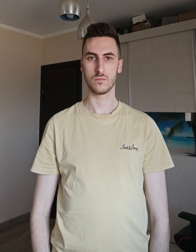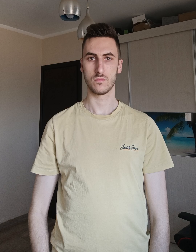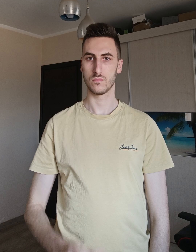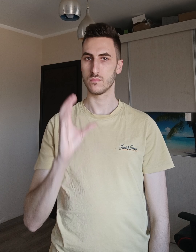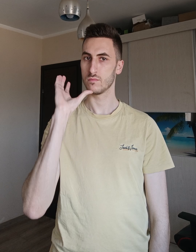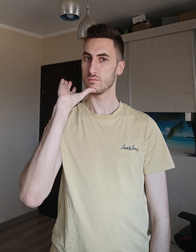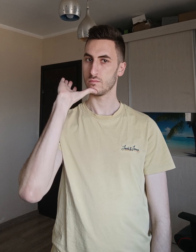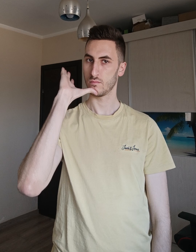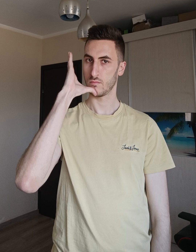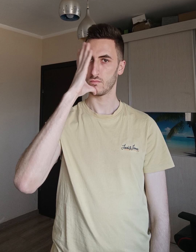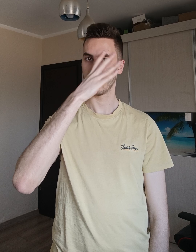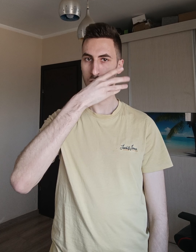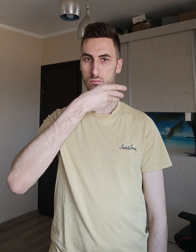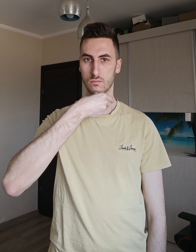יפה